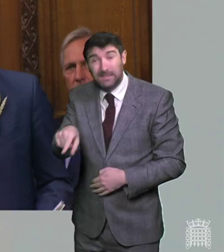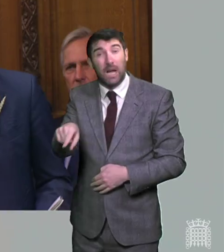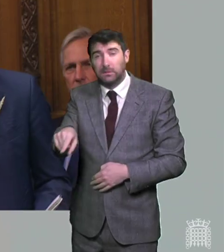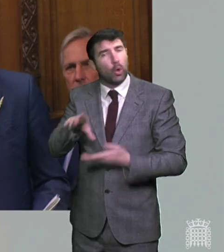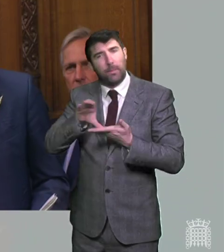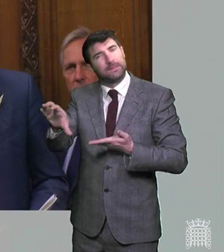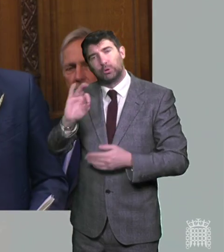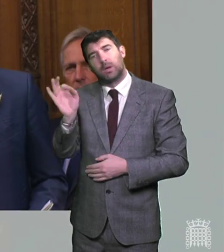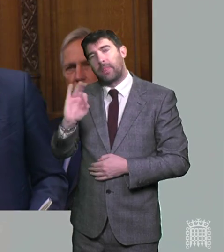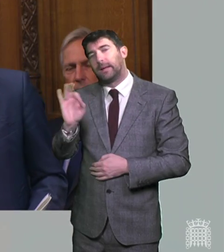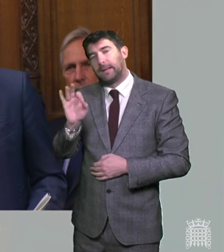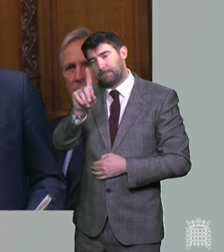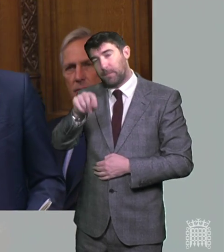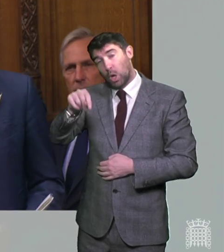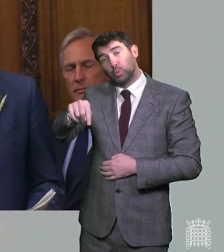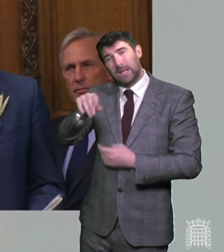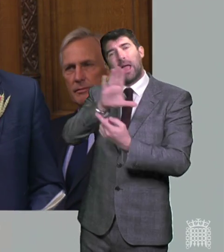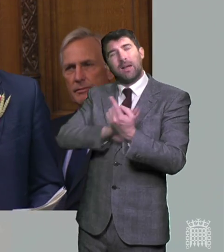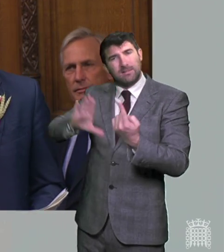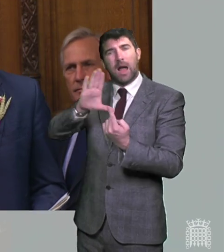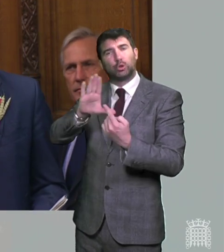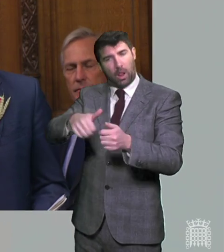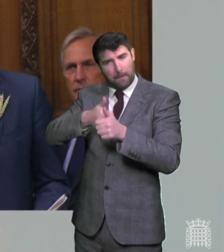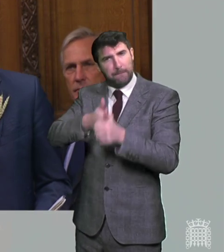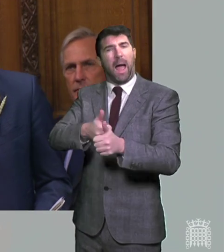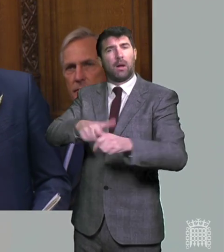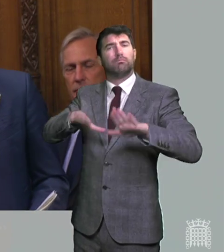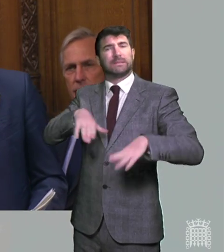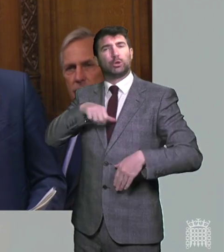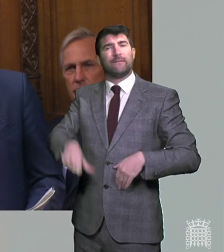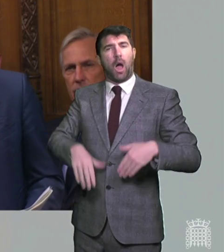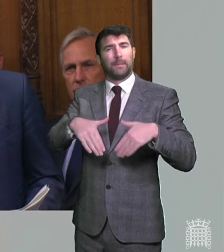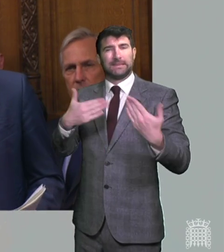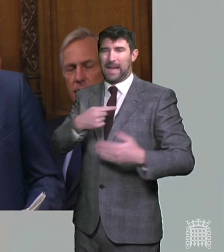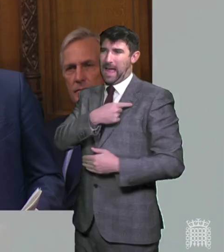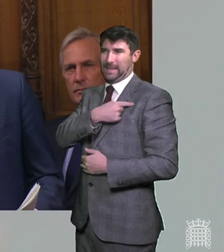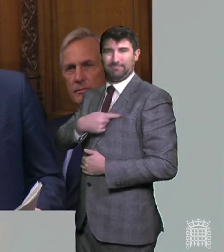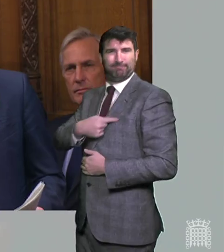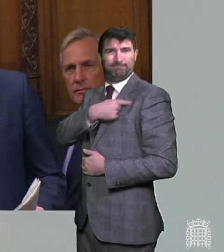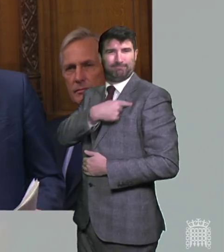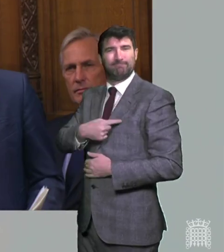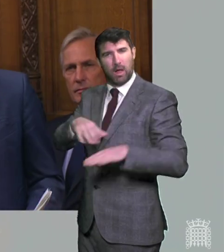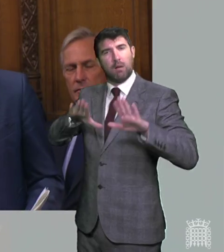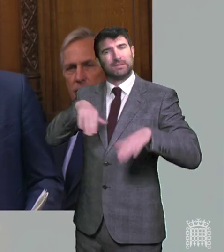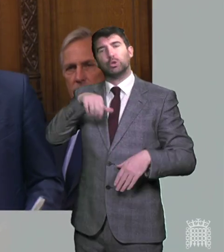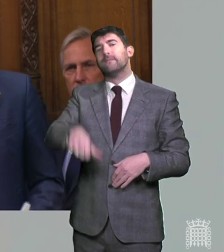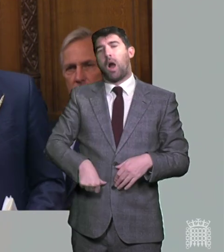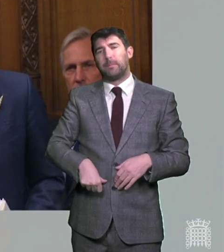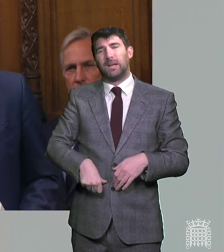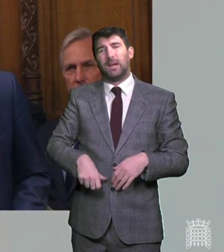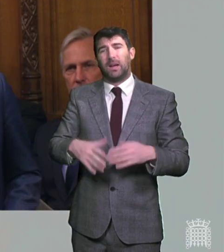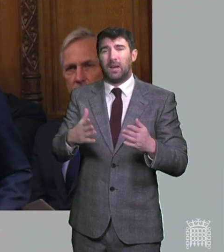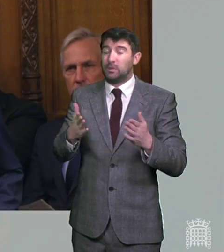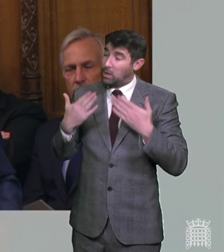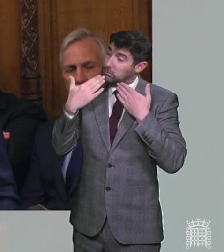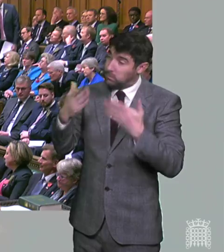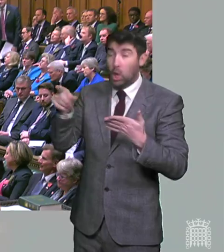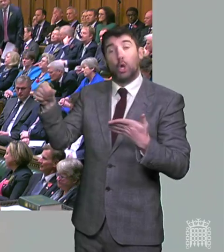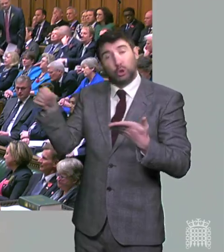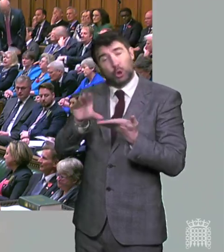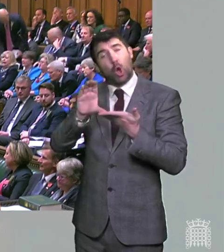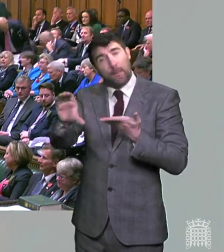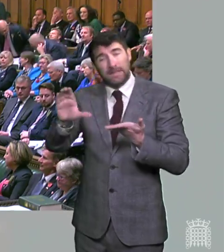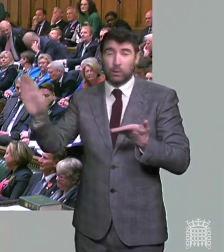Will my right honourable Friend take this opportunity to back British farmers and agree compensation for all affected birds from the date when disease is confirmed?